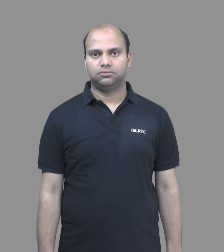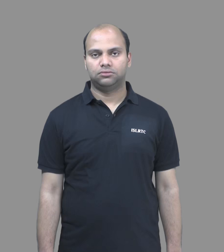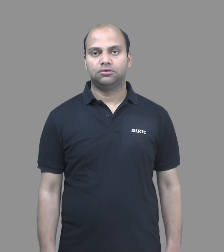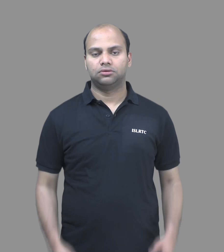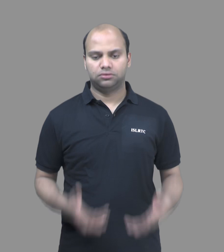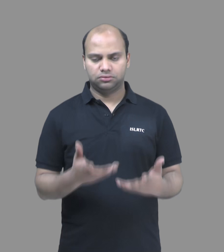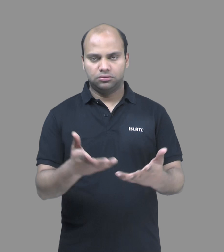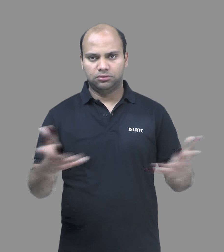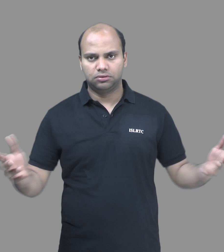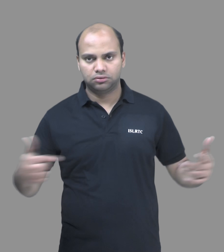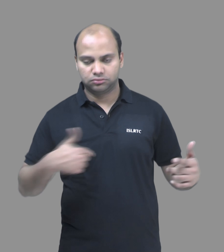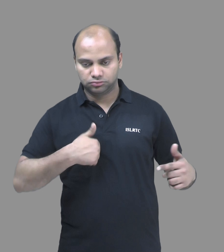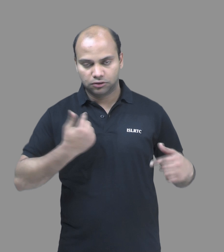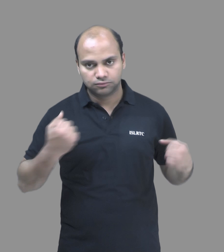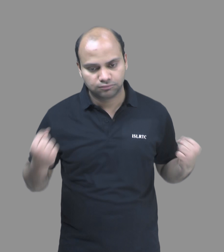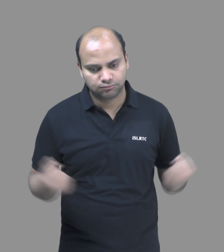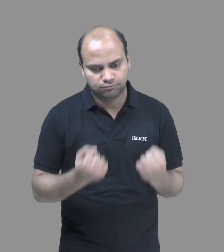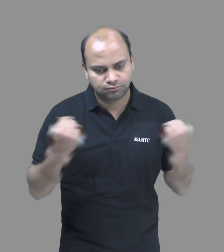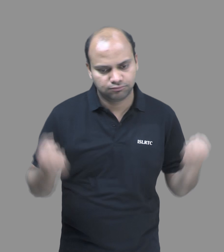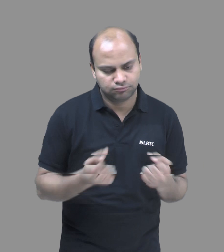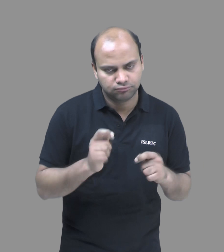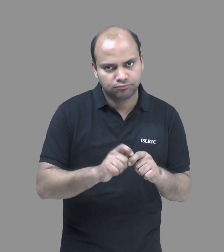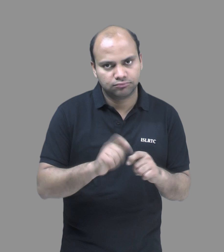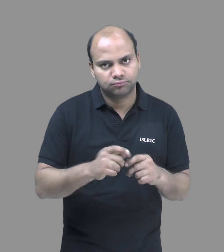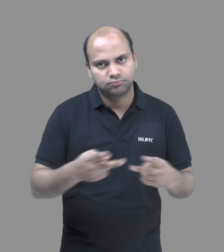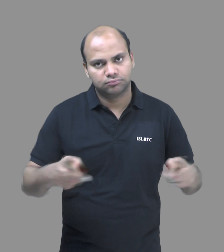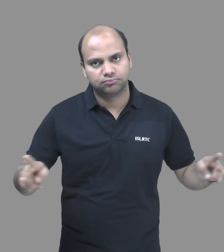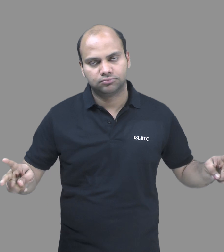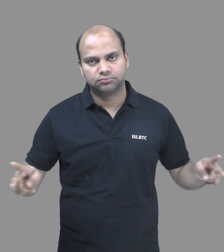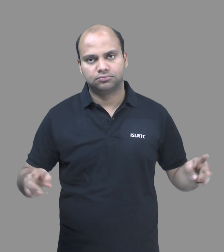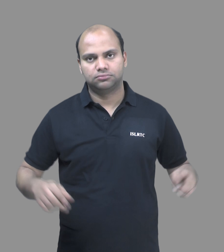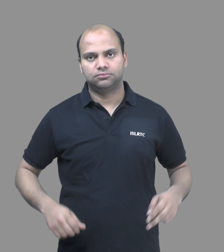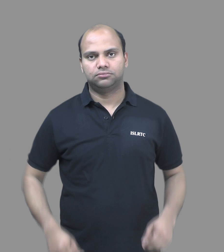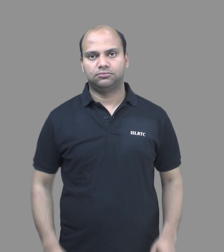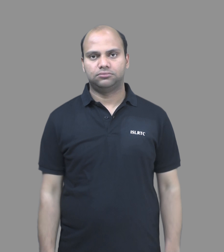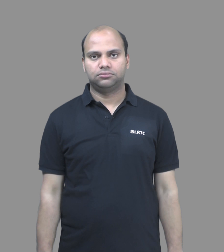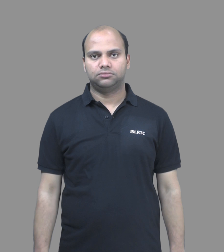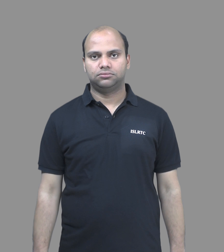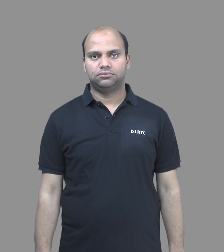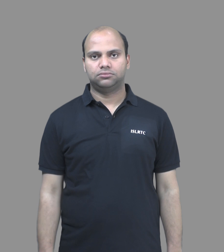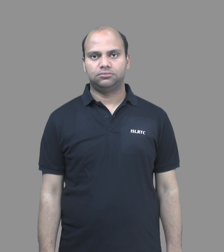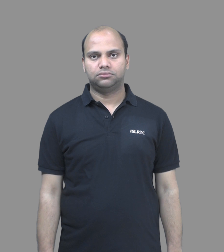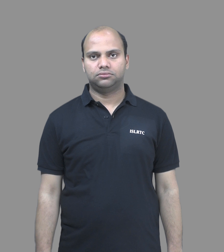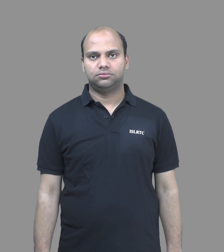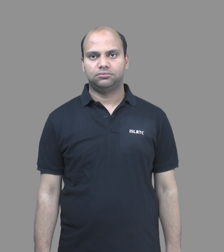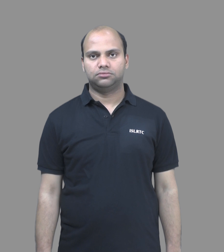Initiative Drive